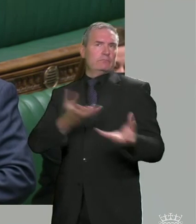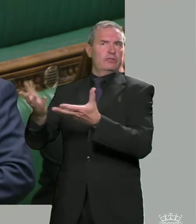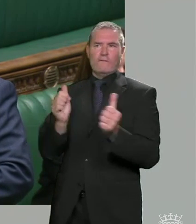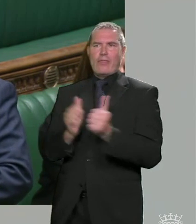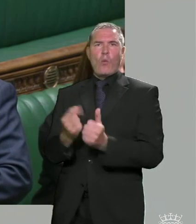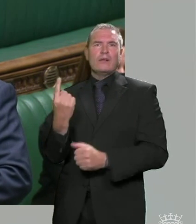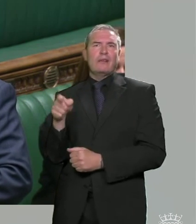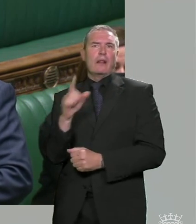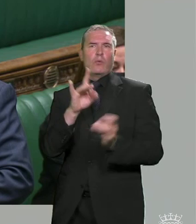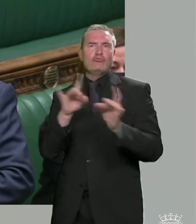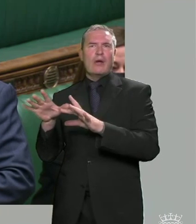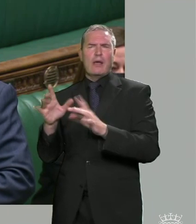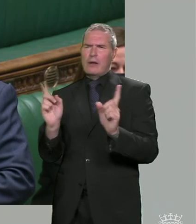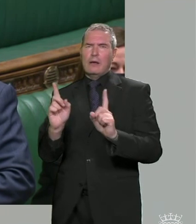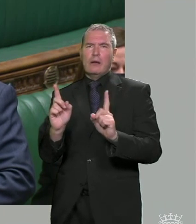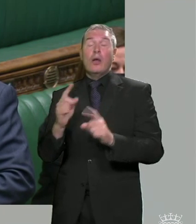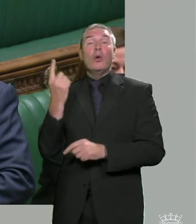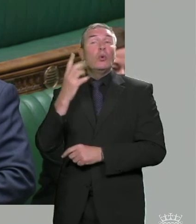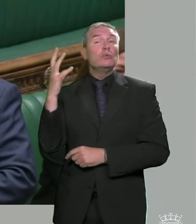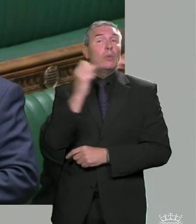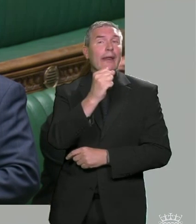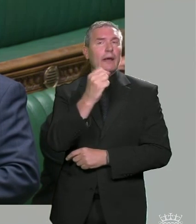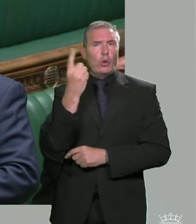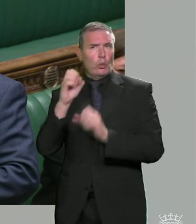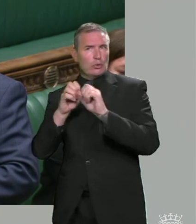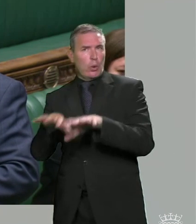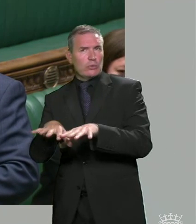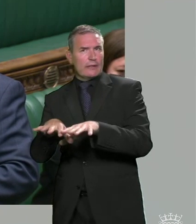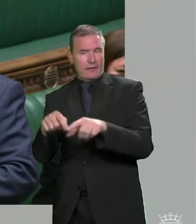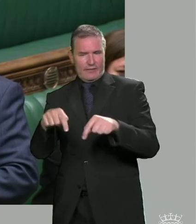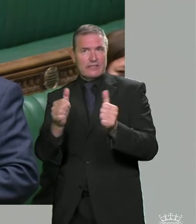It is blindingly obvious who are the winners and who are the losers in this deal.